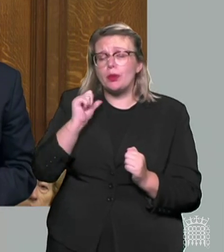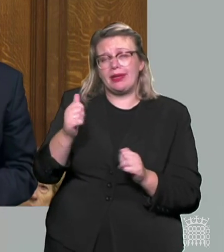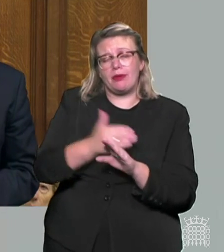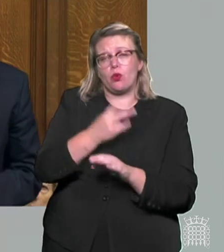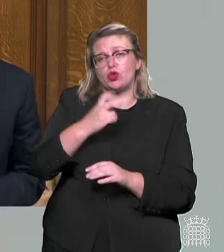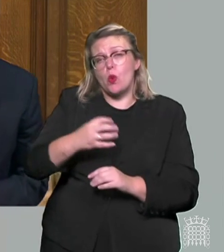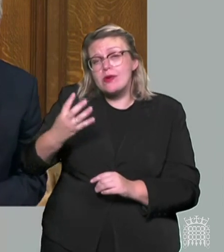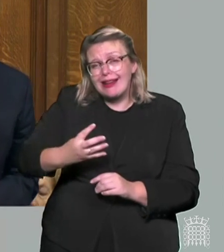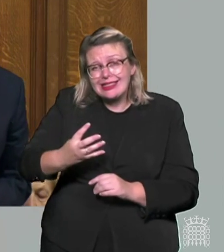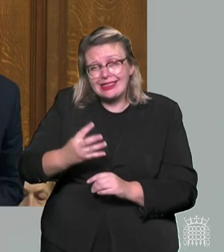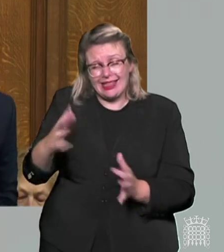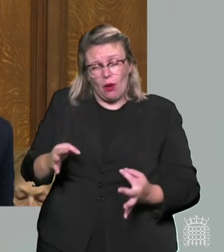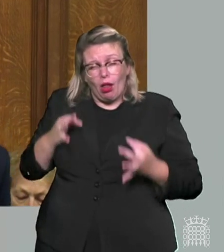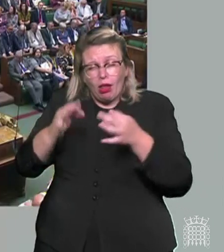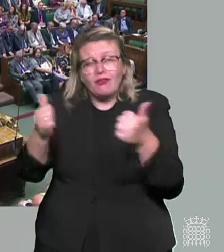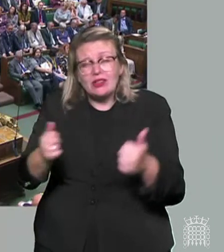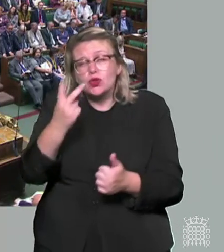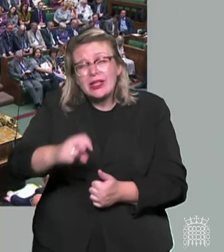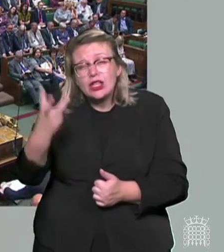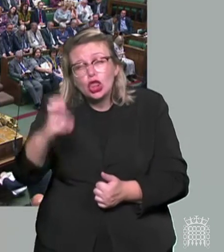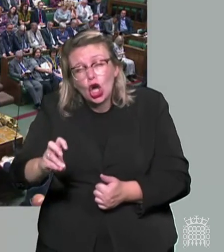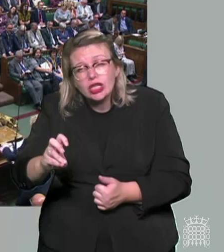It is a shambles, and he is responsible.